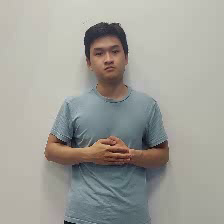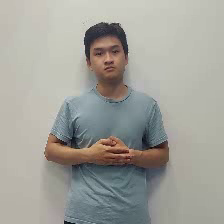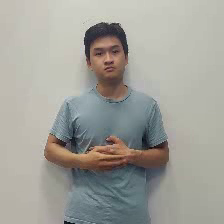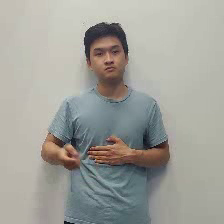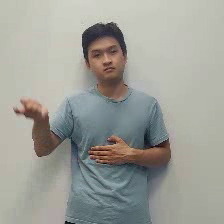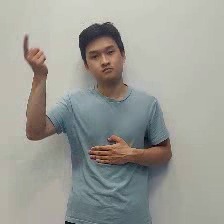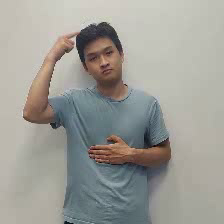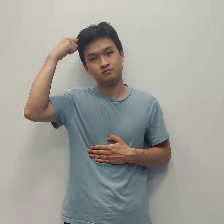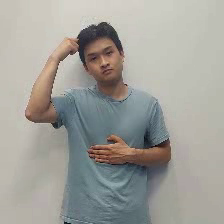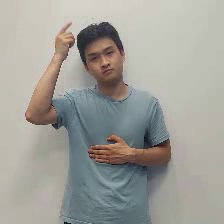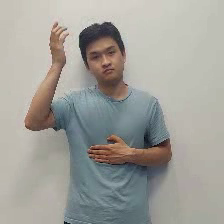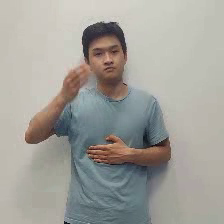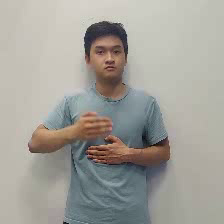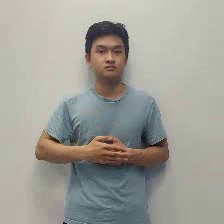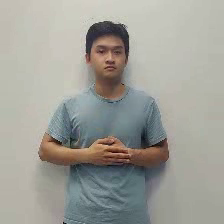Đầu